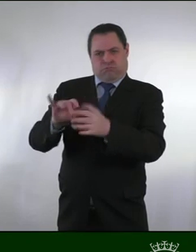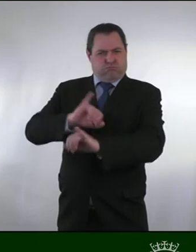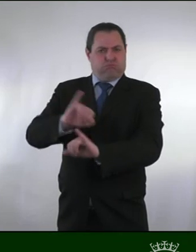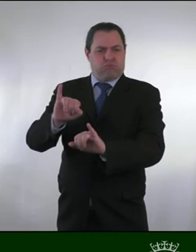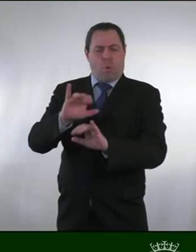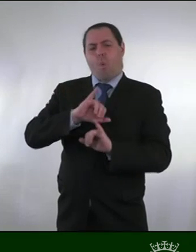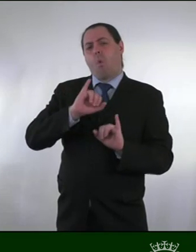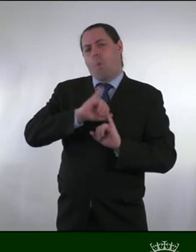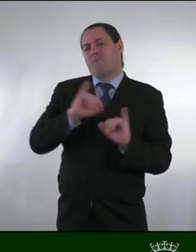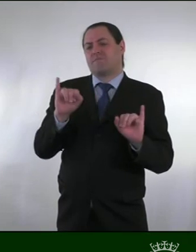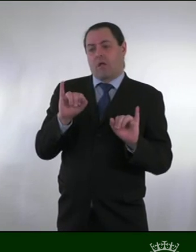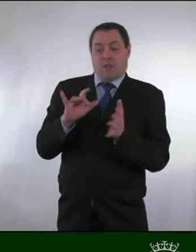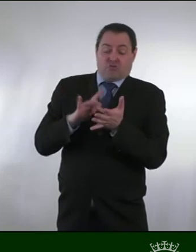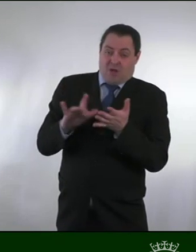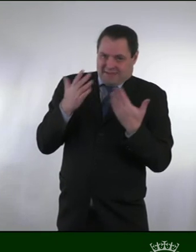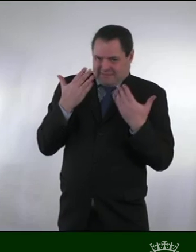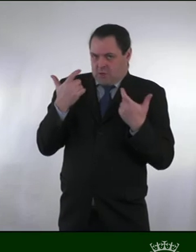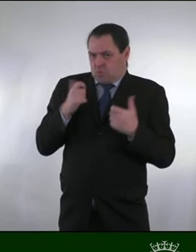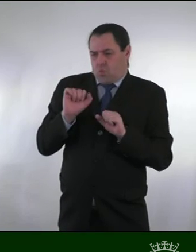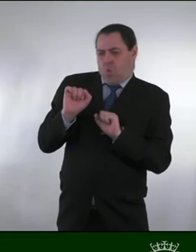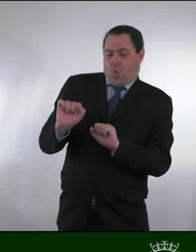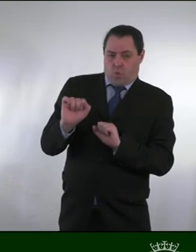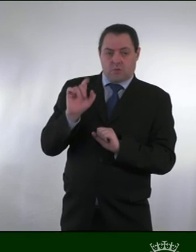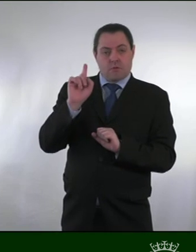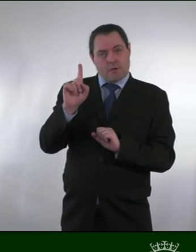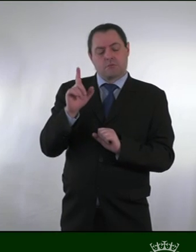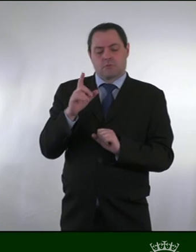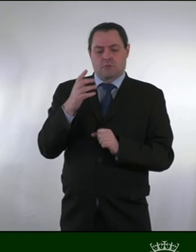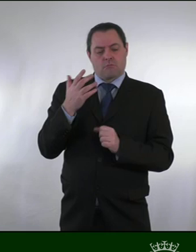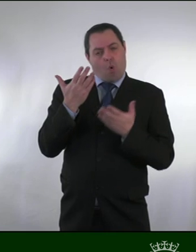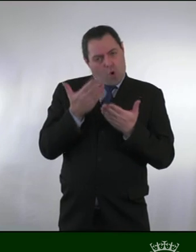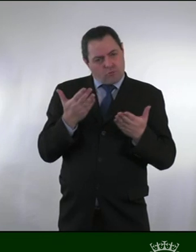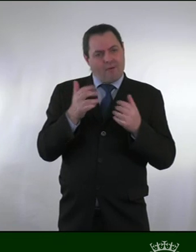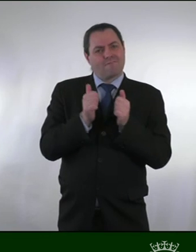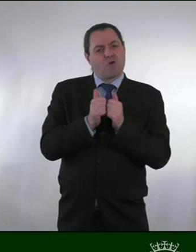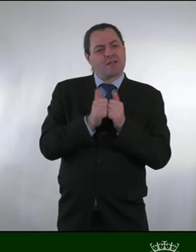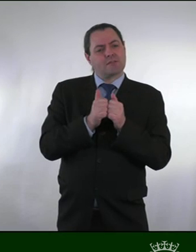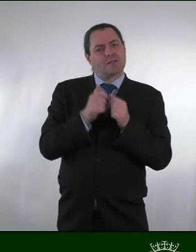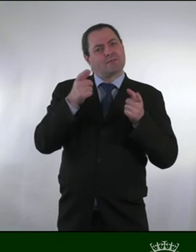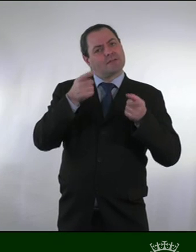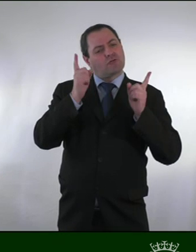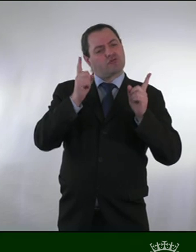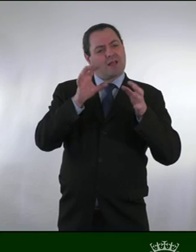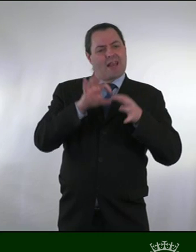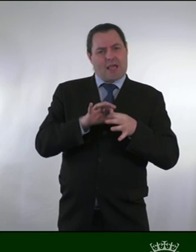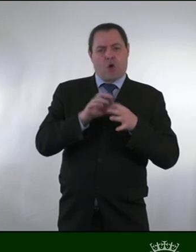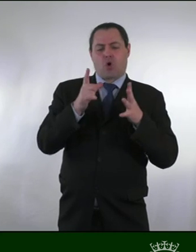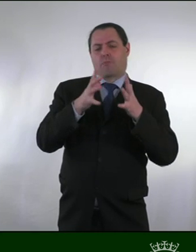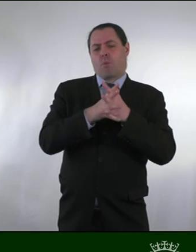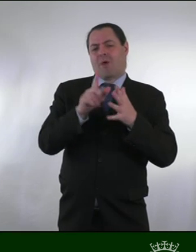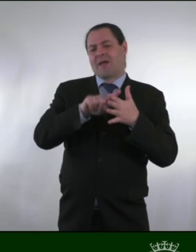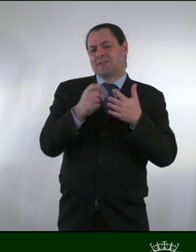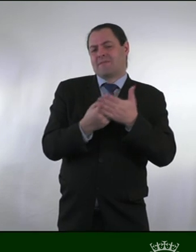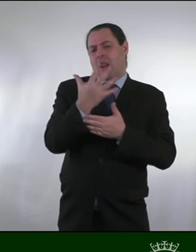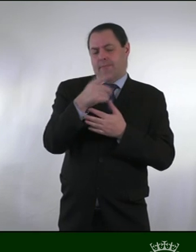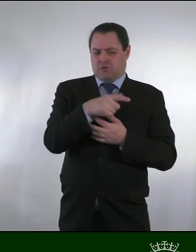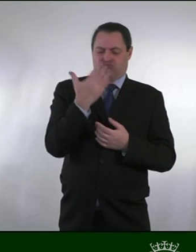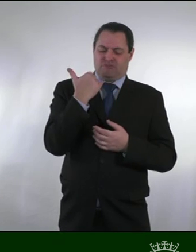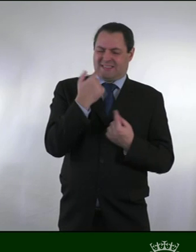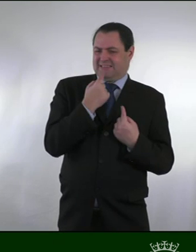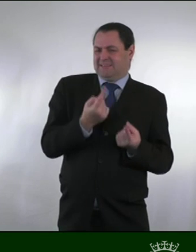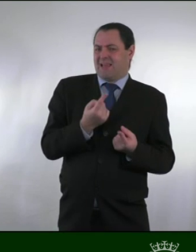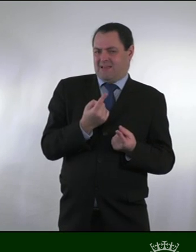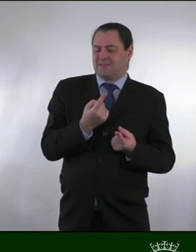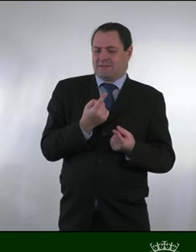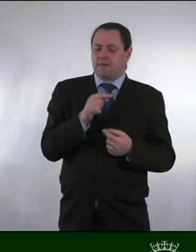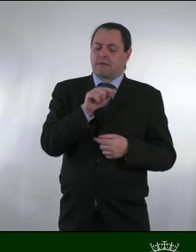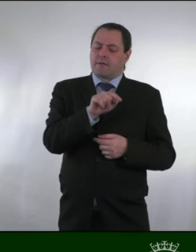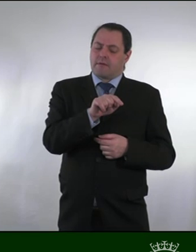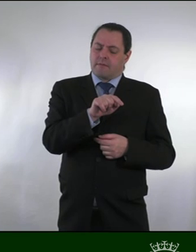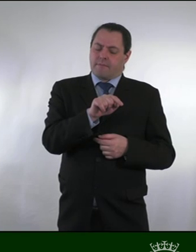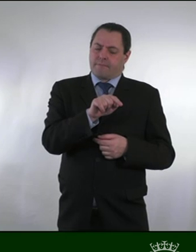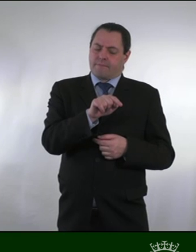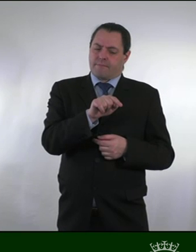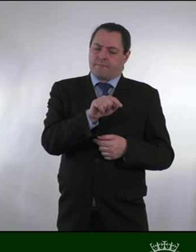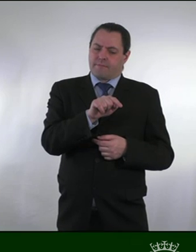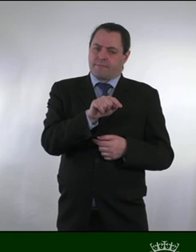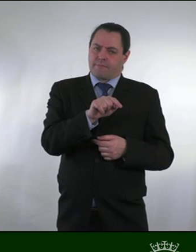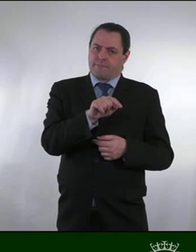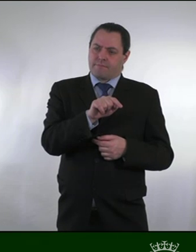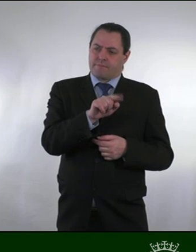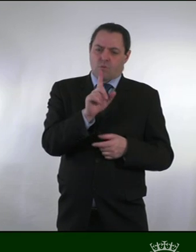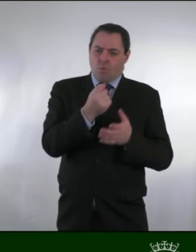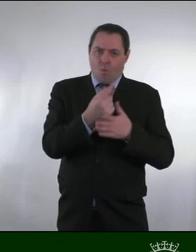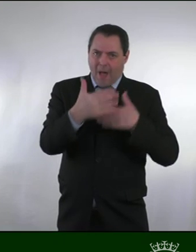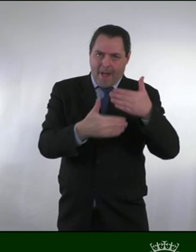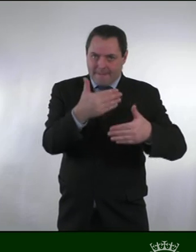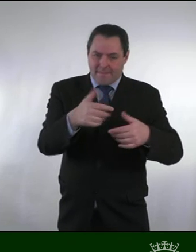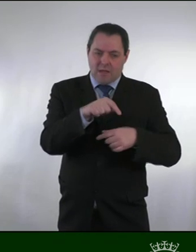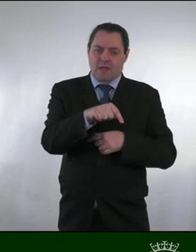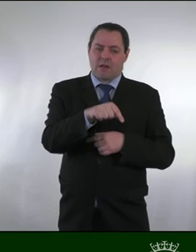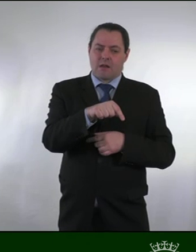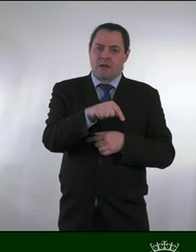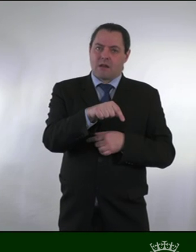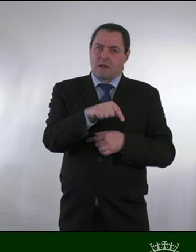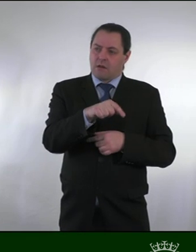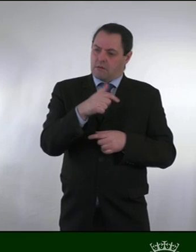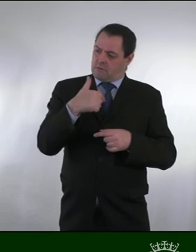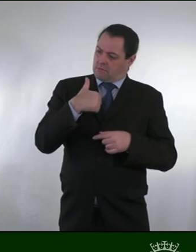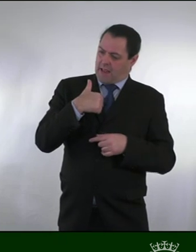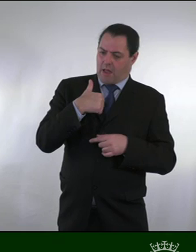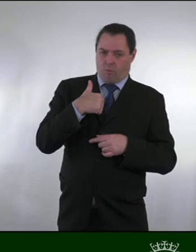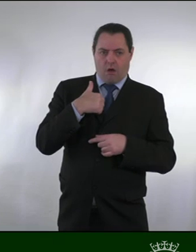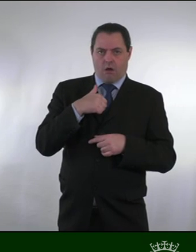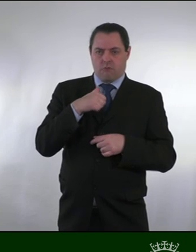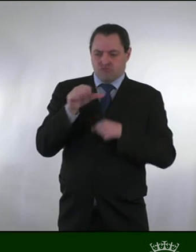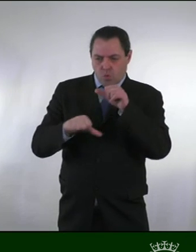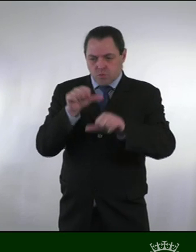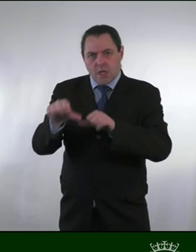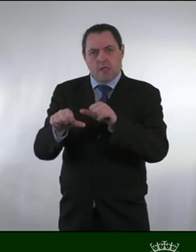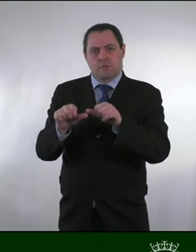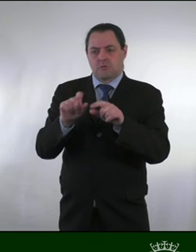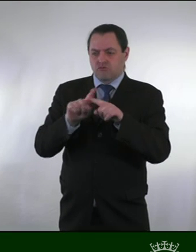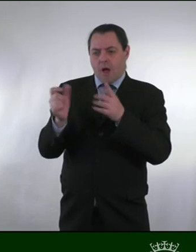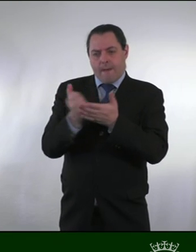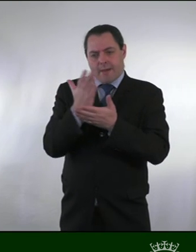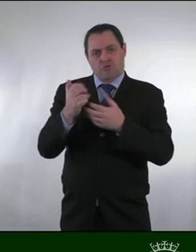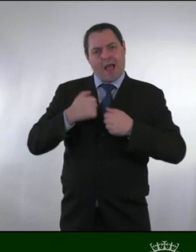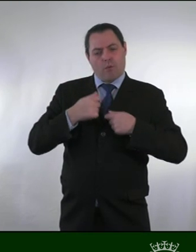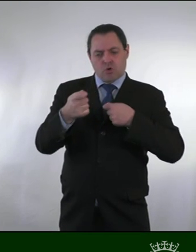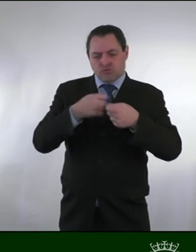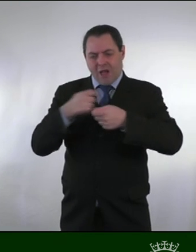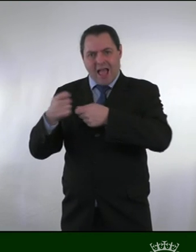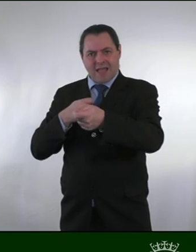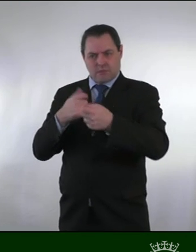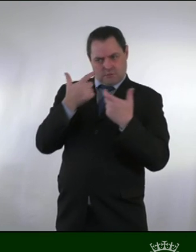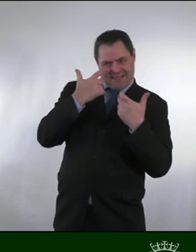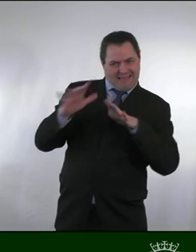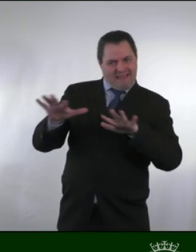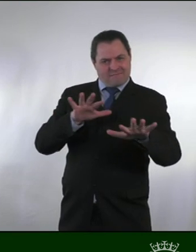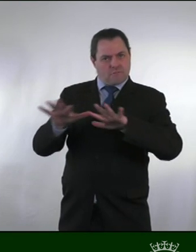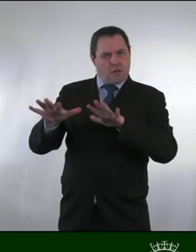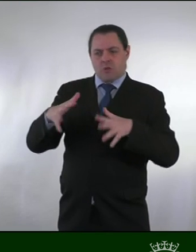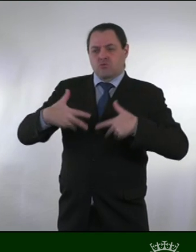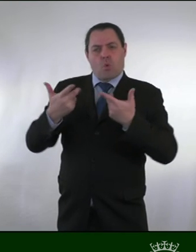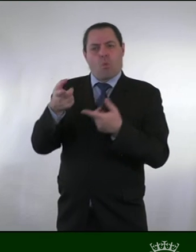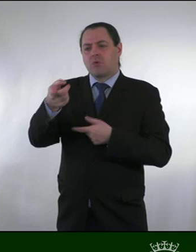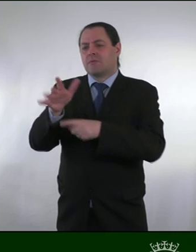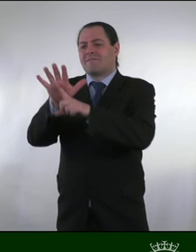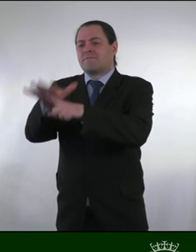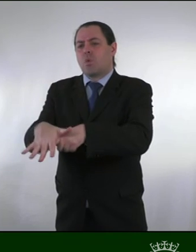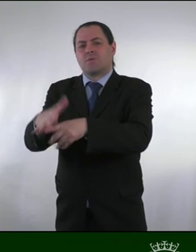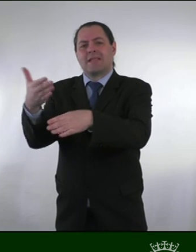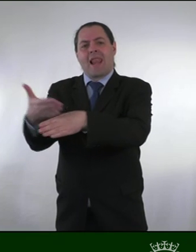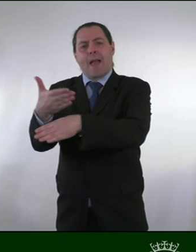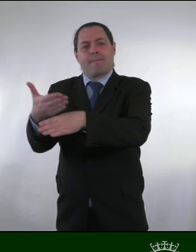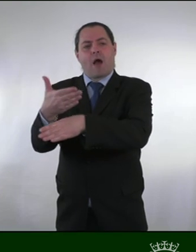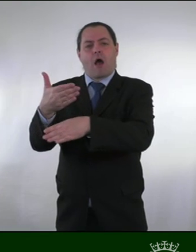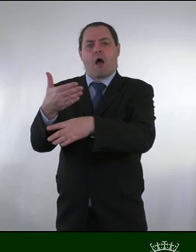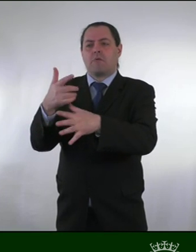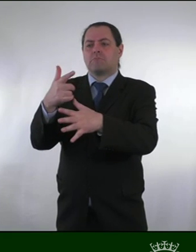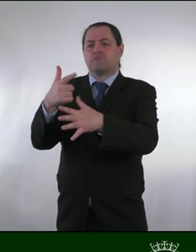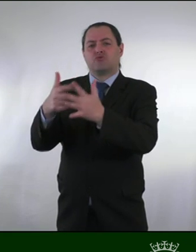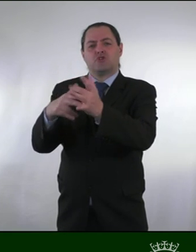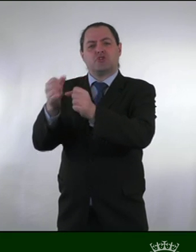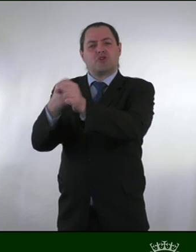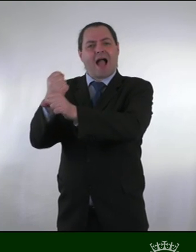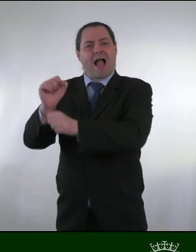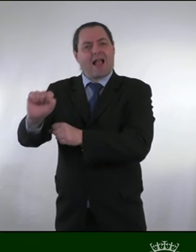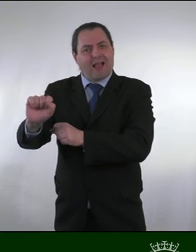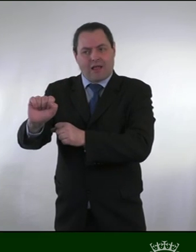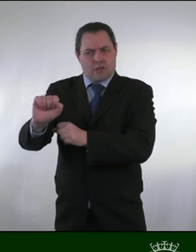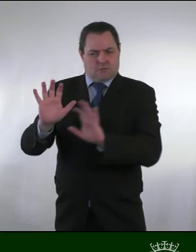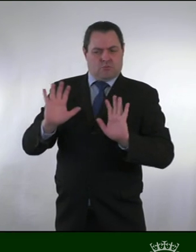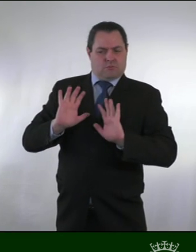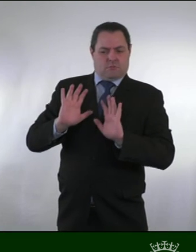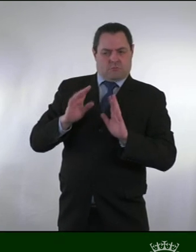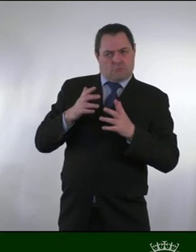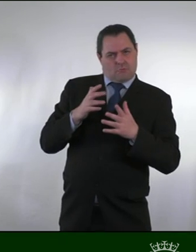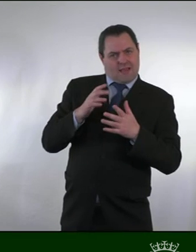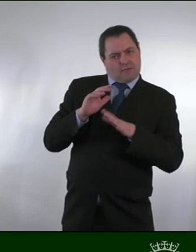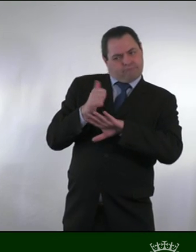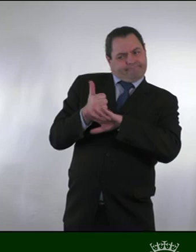I commend to the right honourable Gentleman the excellent statement made recently by my right honourable Friend the Secretary of State for the Foreign, Commonwealth and Development Office on what is happening there, the steps we are taking to prevent British commercial engagement with goods that are made by forced labour in Xinjiang and the steps we are taking against